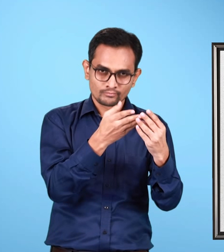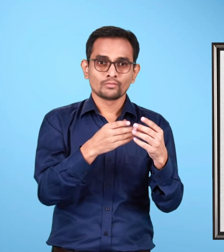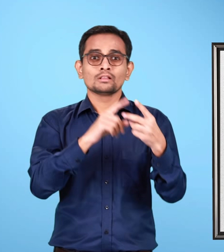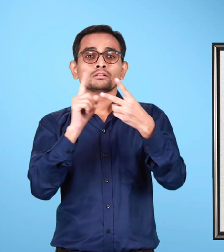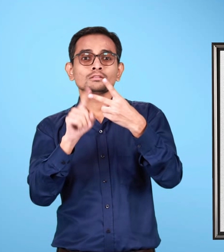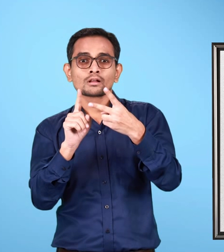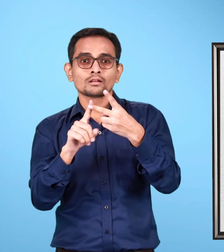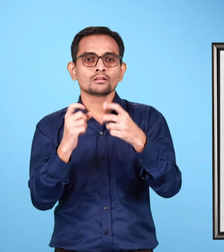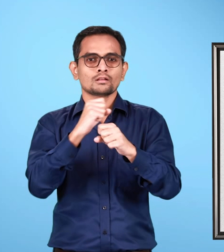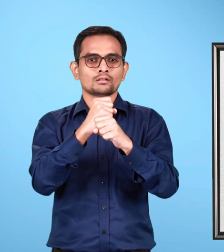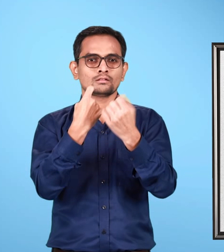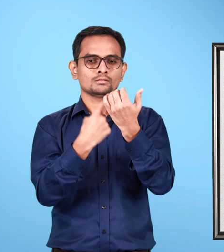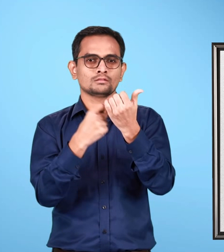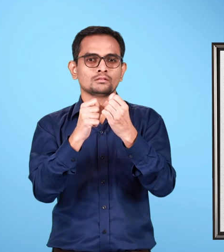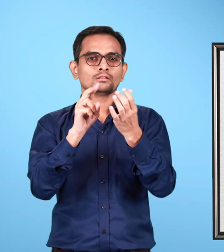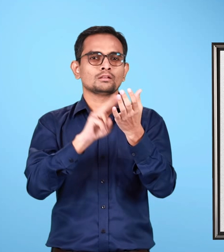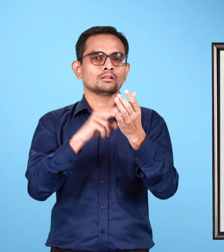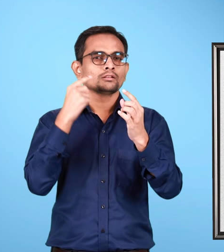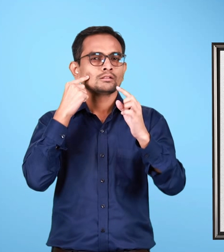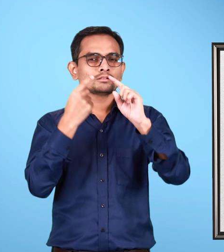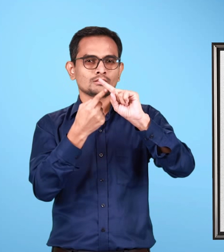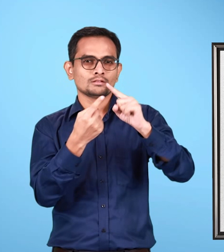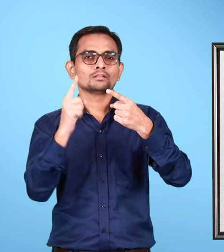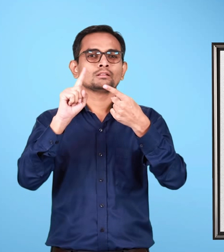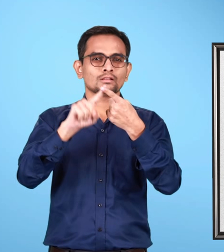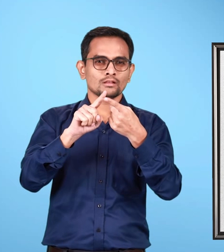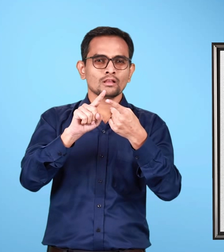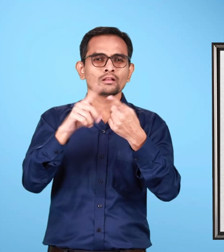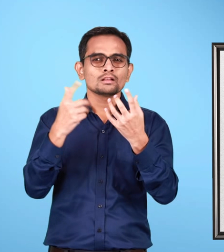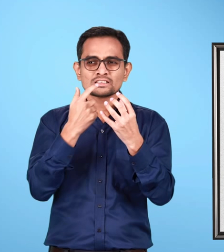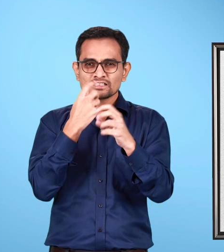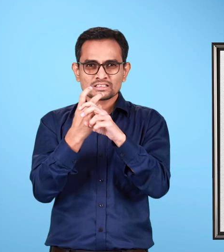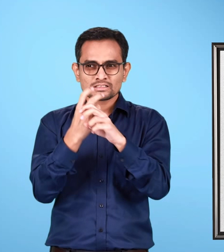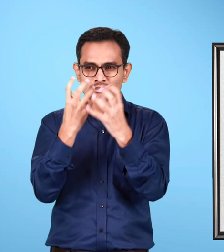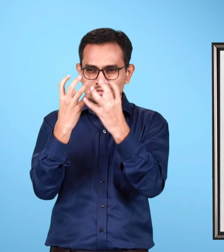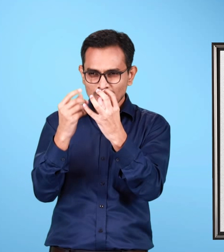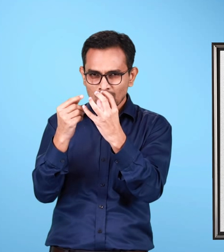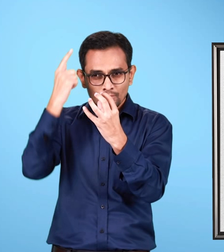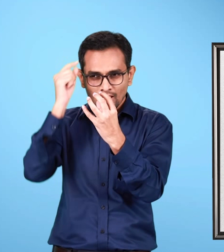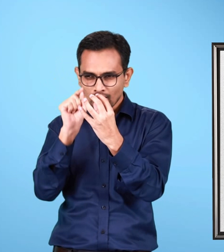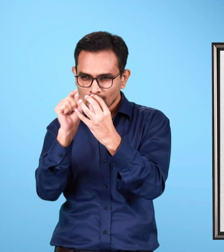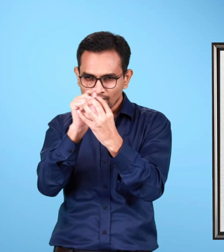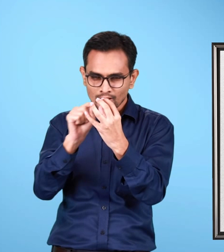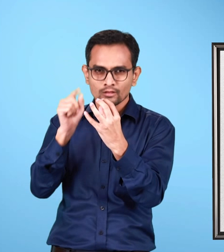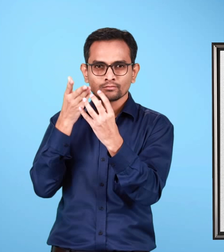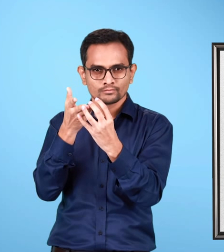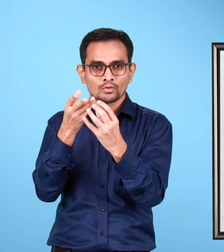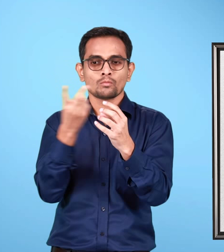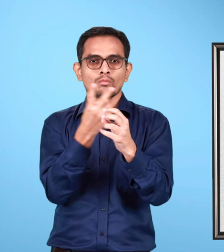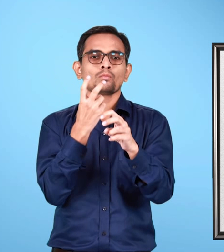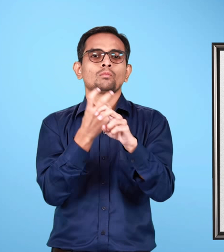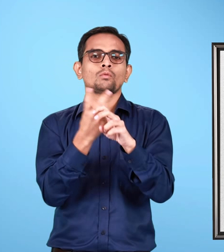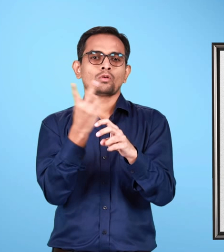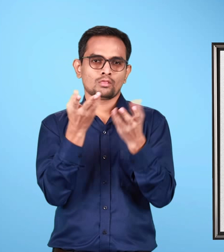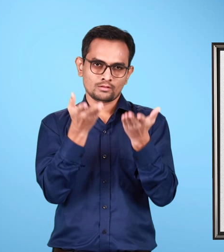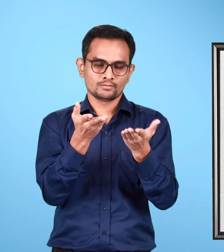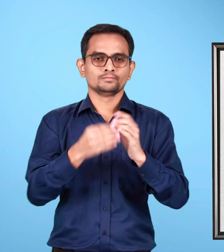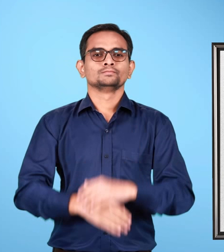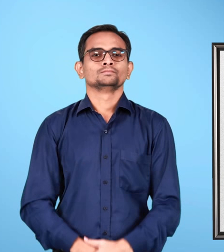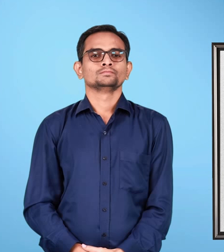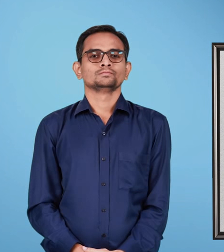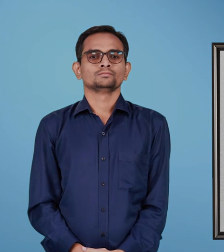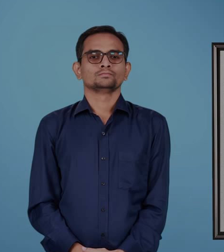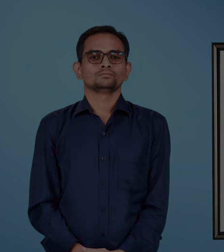are igneous rocks.